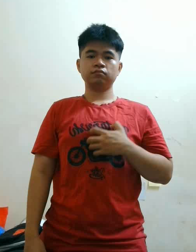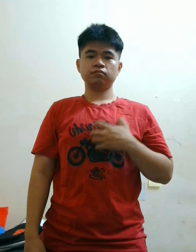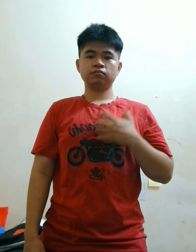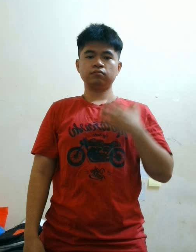tuc gian